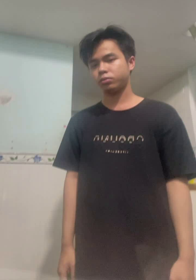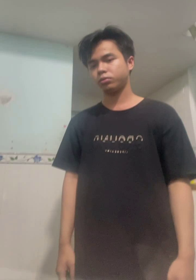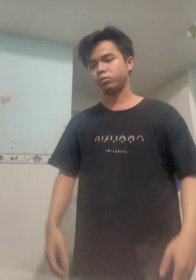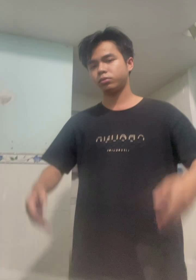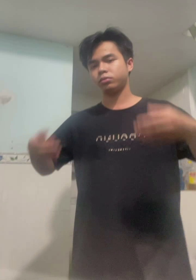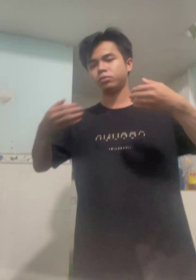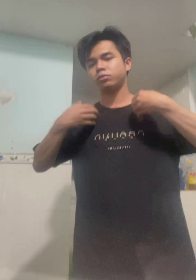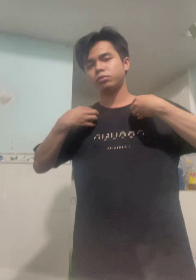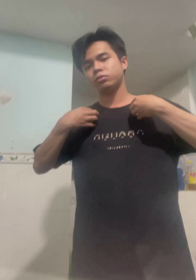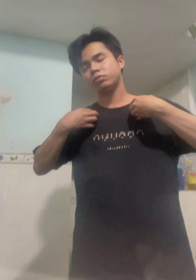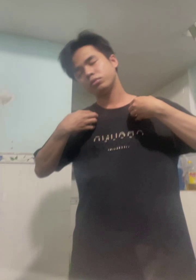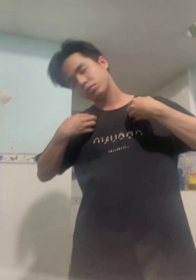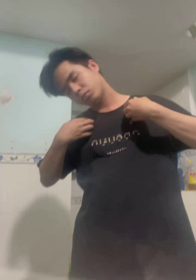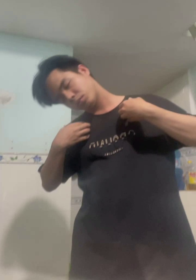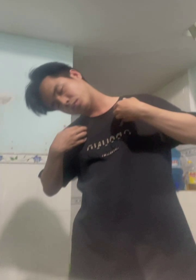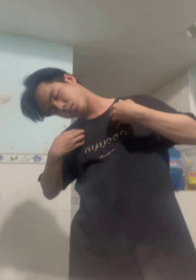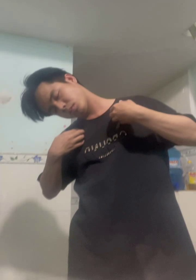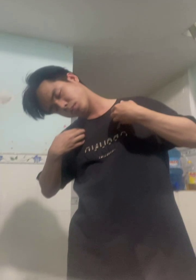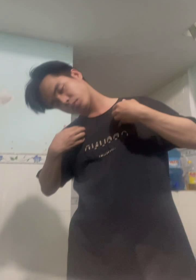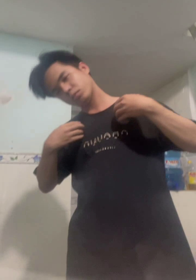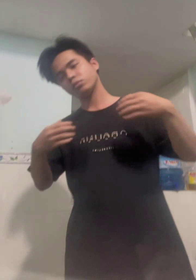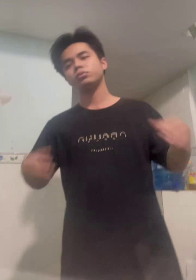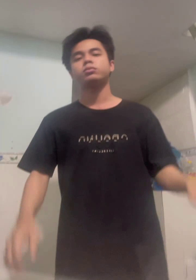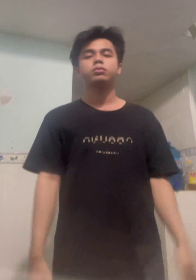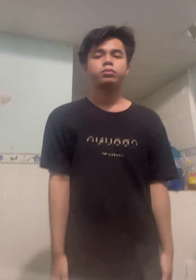met moi